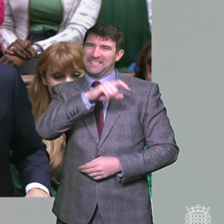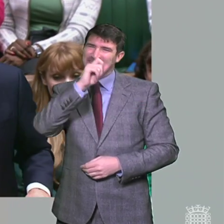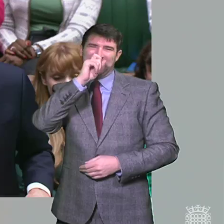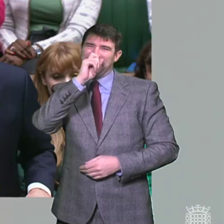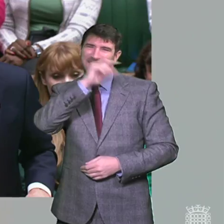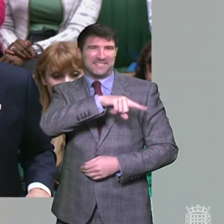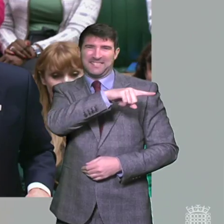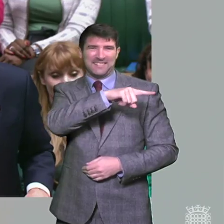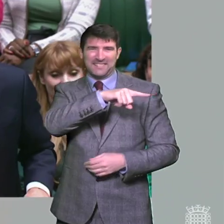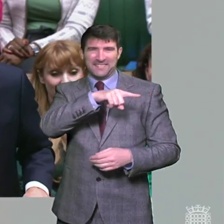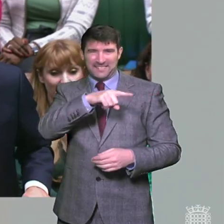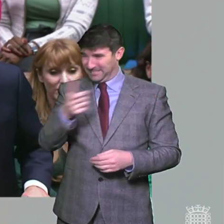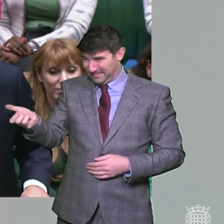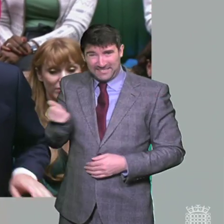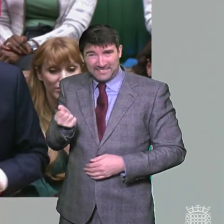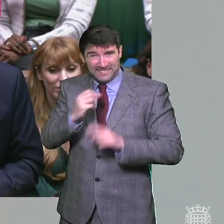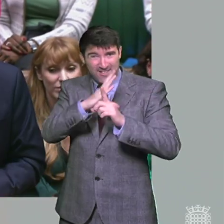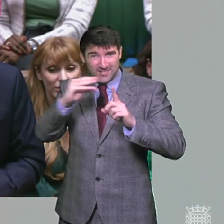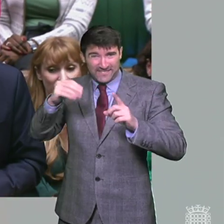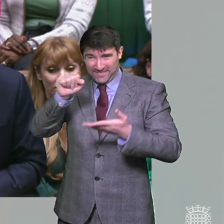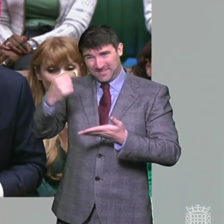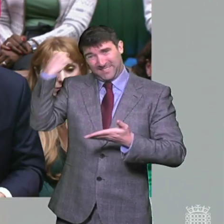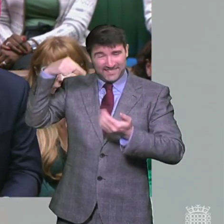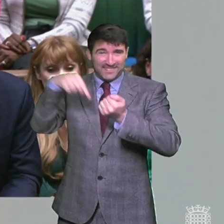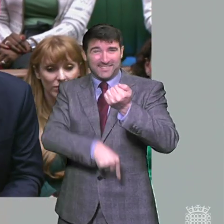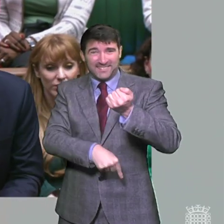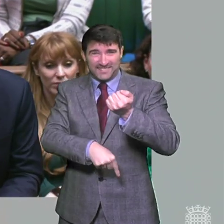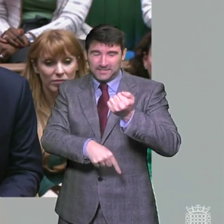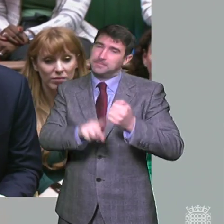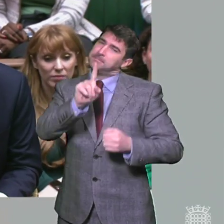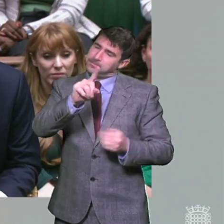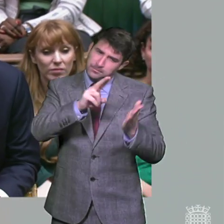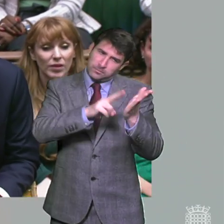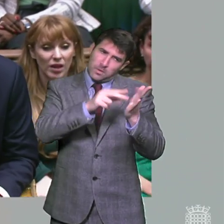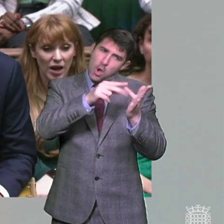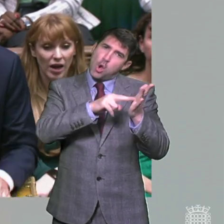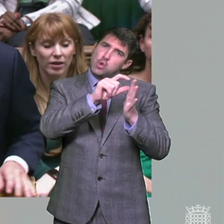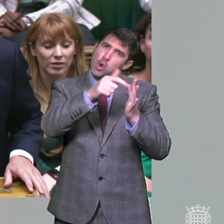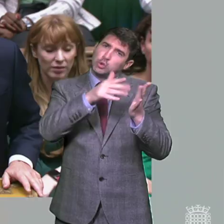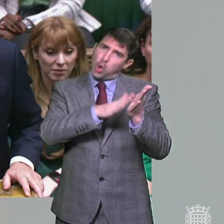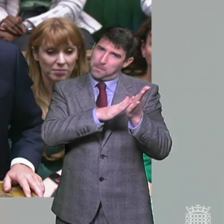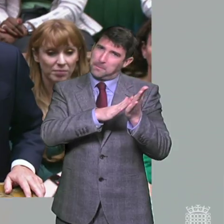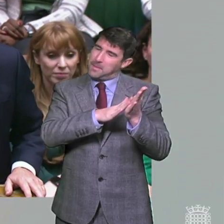He pretends he is on the side of working people, but in private he says something very different.